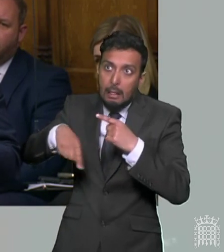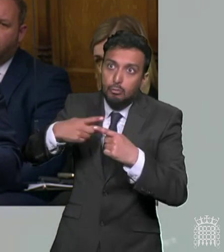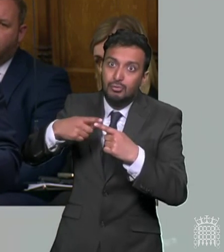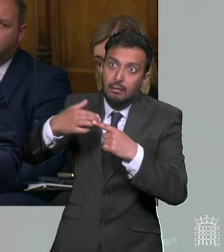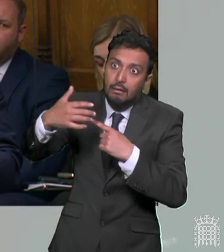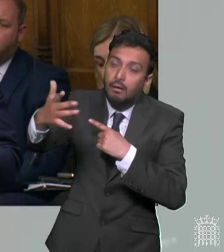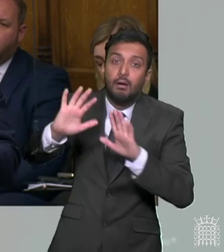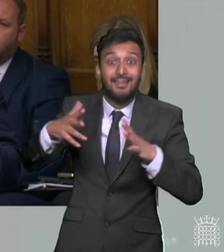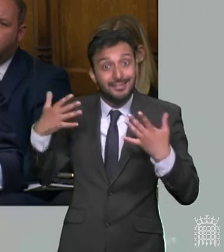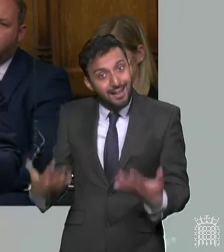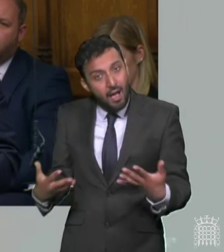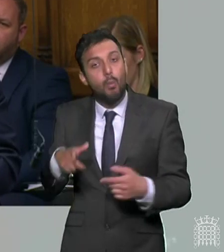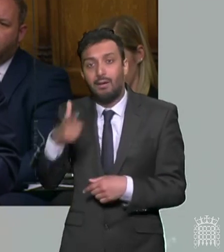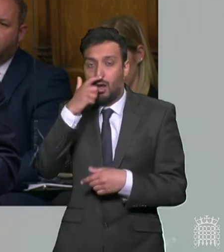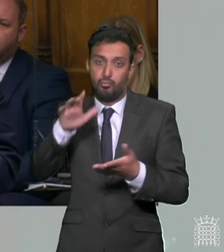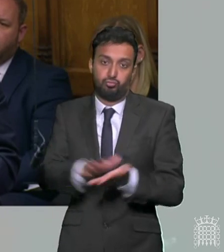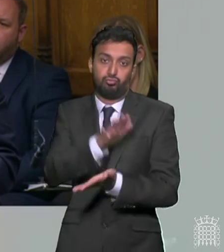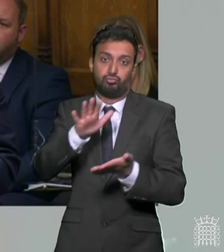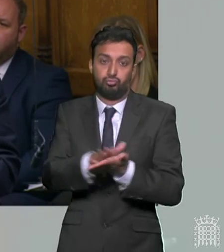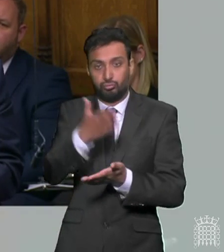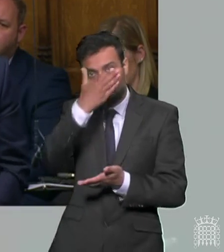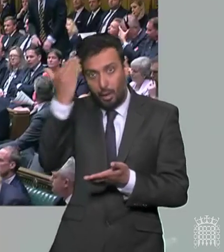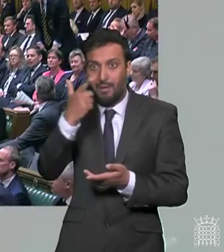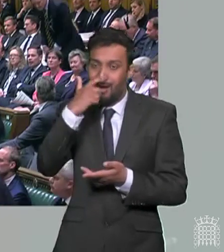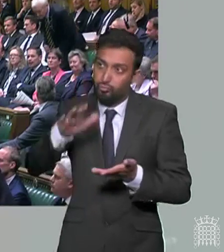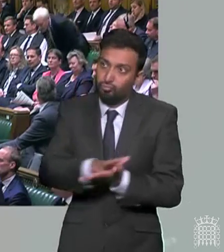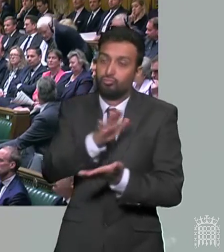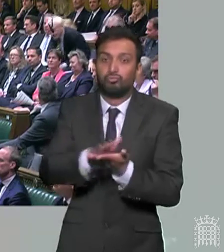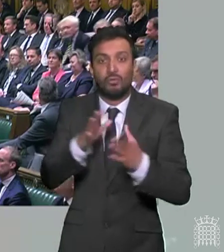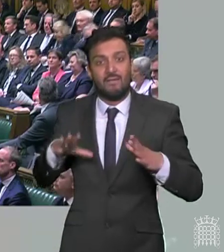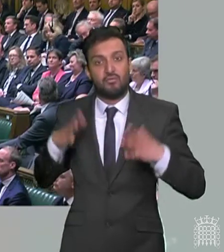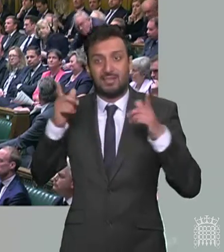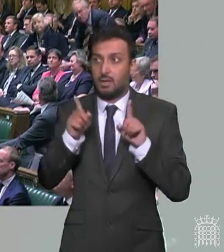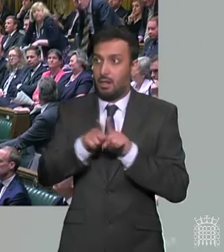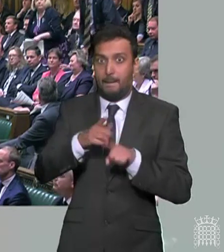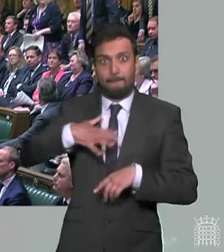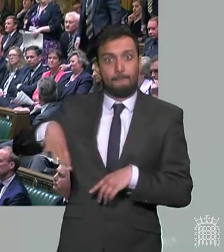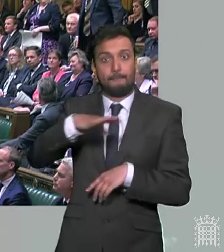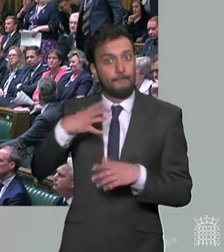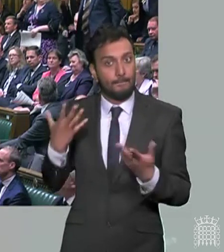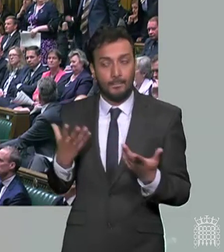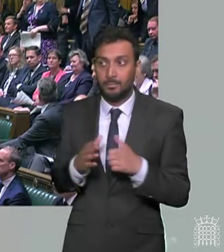enjoy this summer and enjoy their freedom, just like the rest of us?